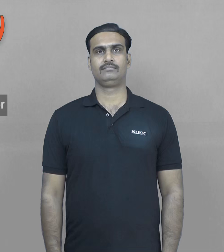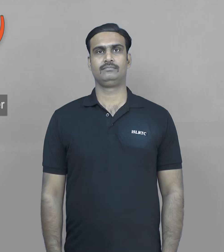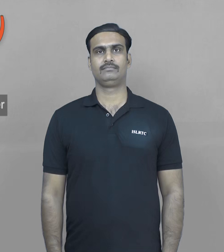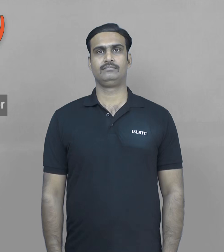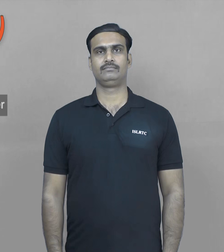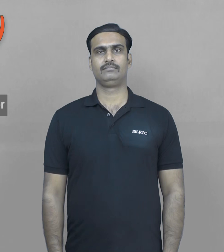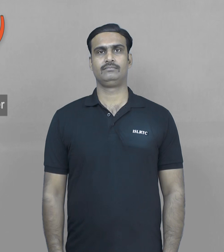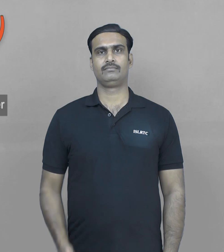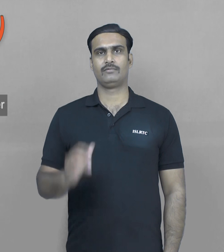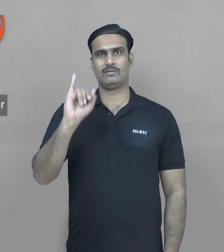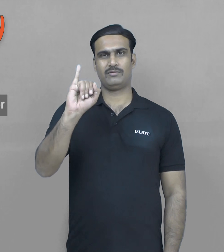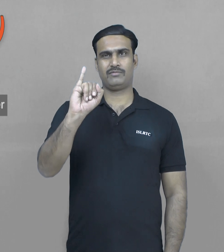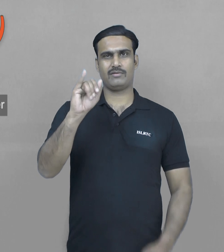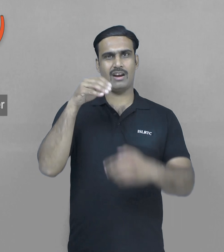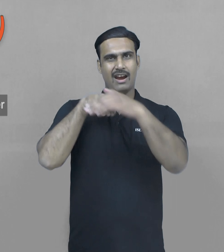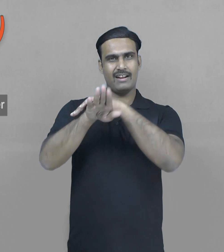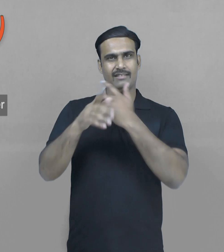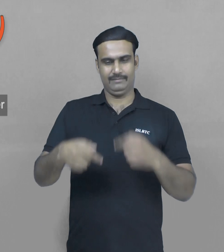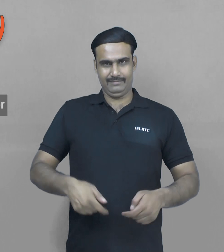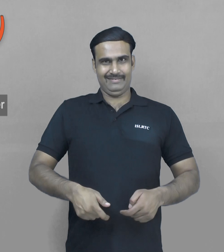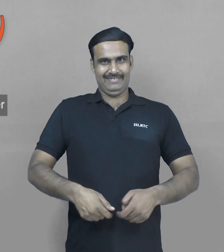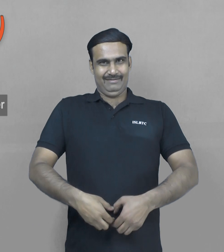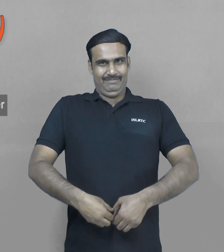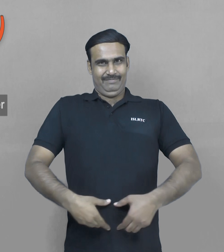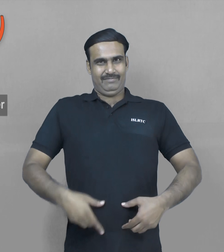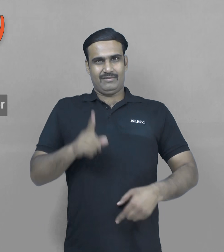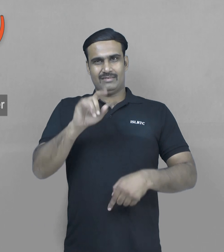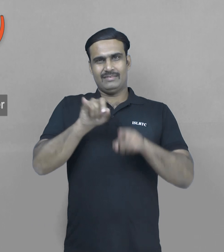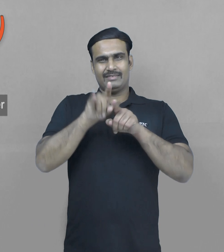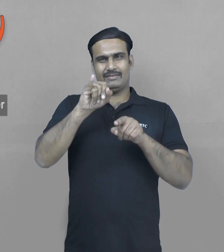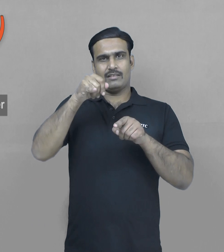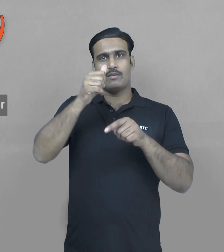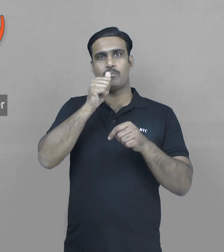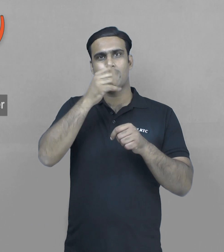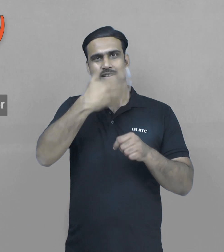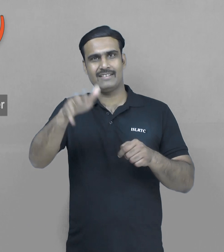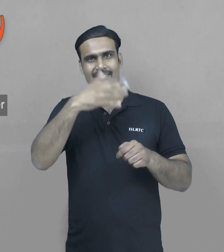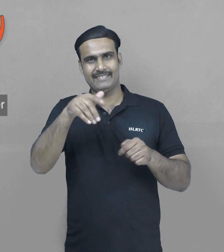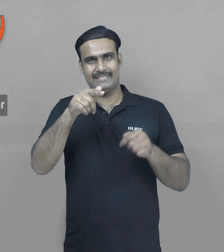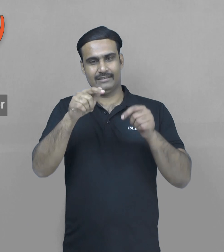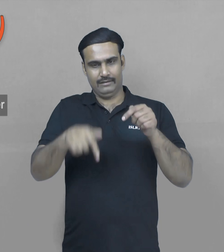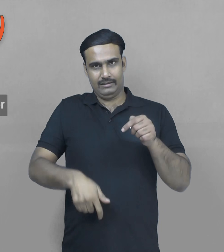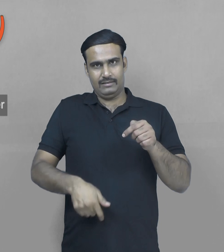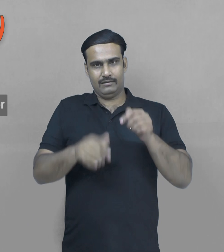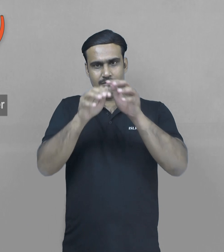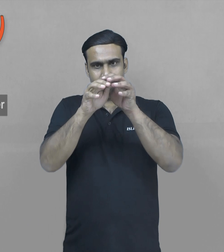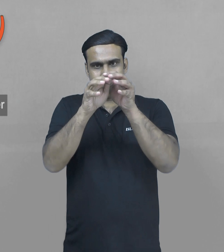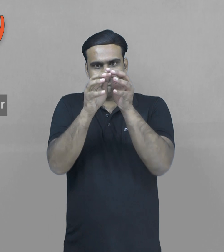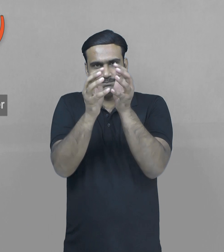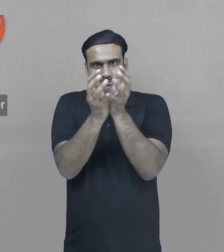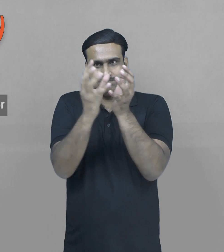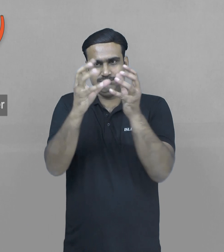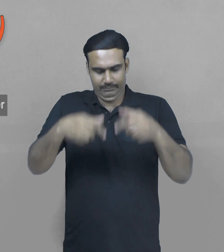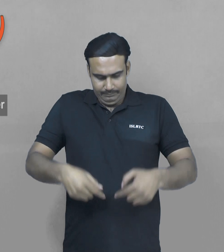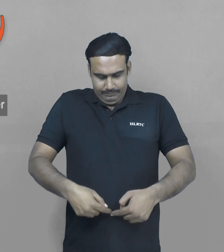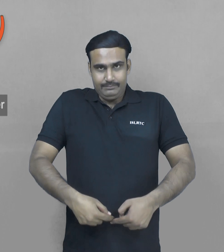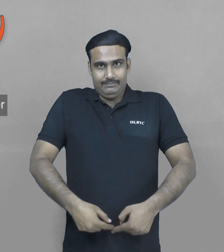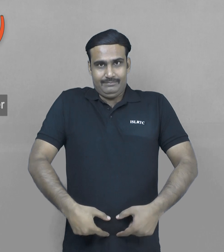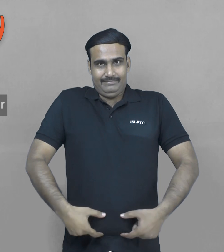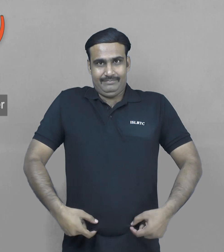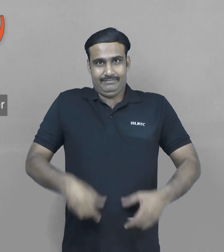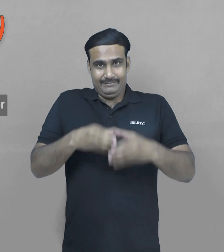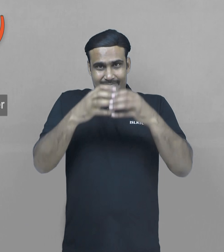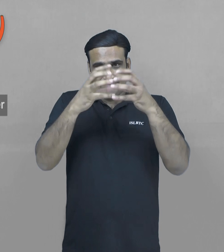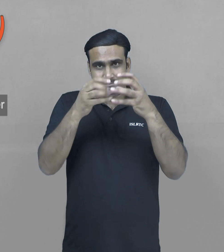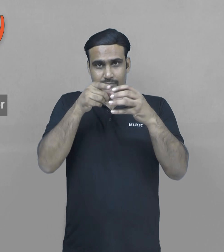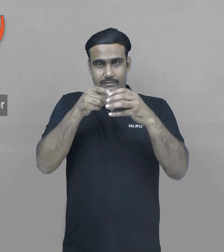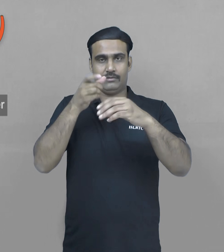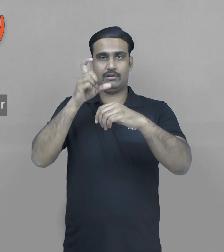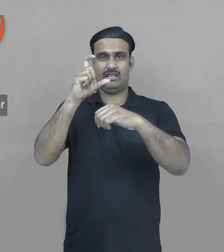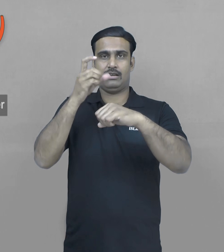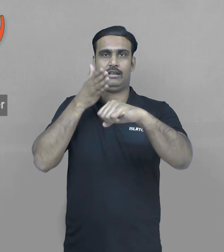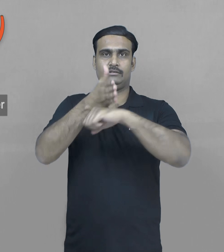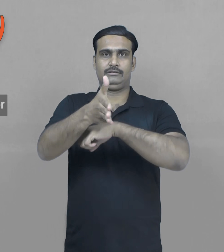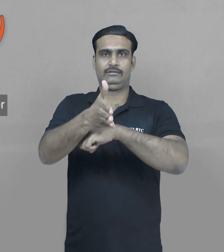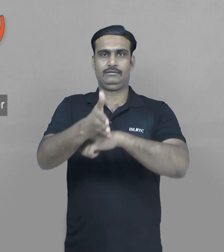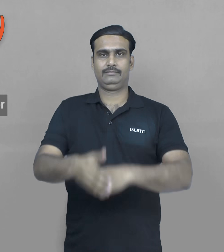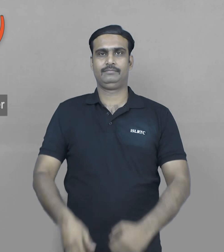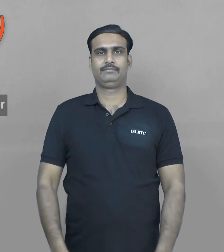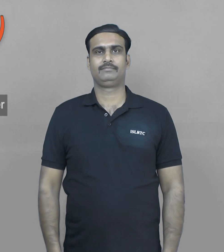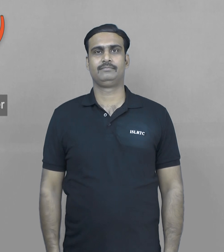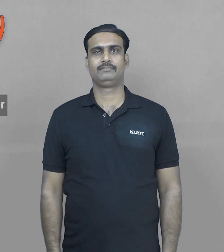Bladder Cancer